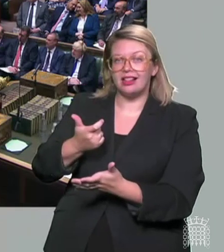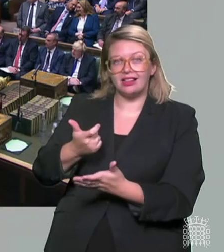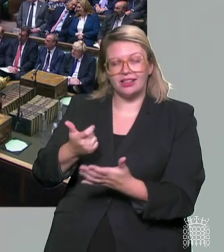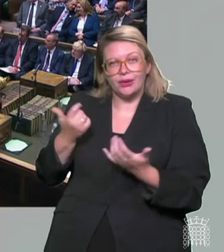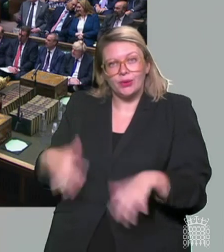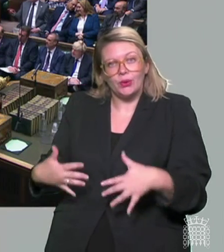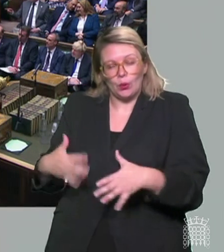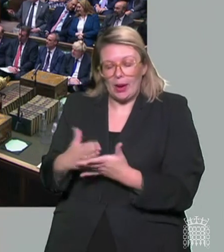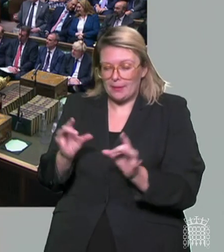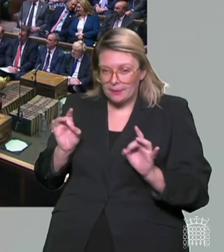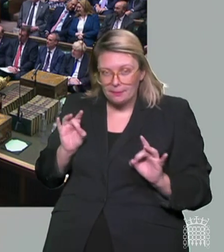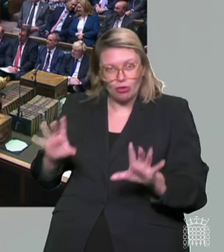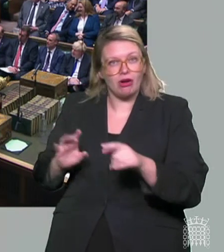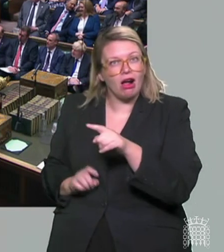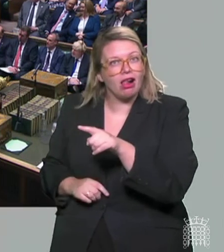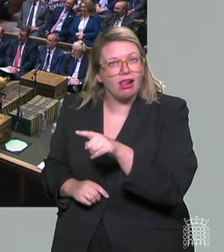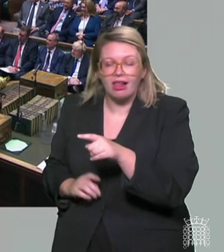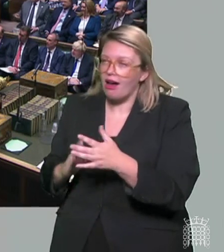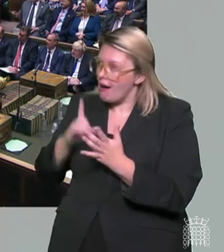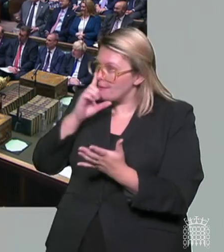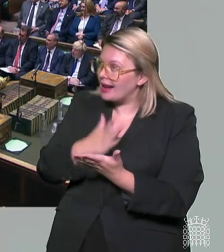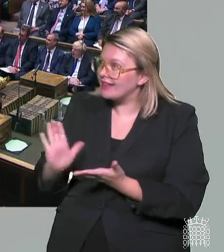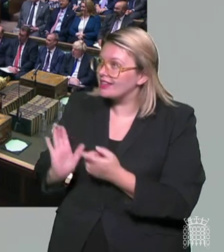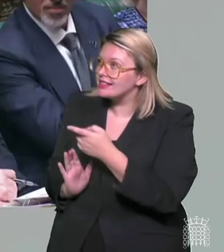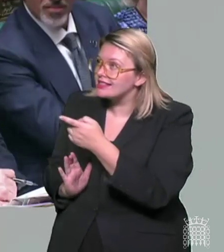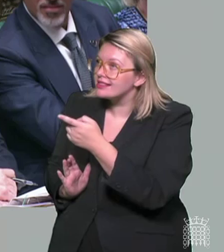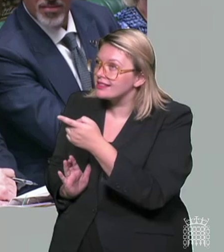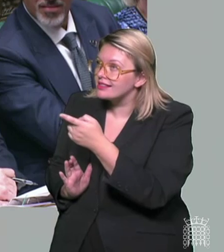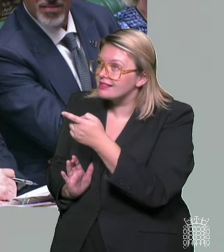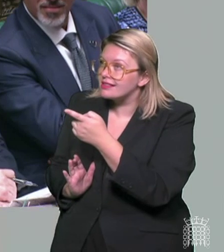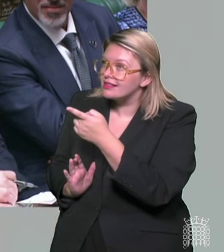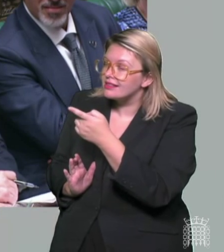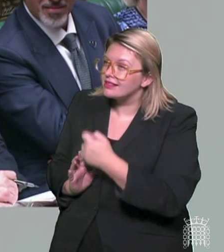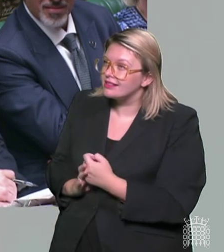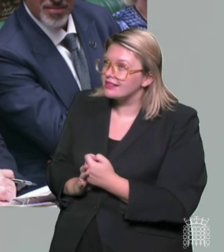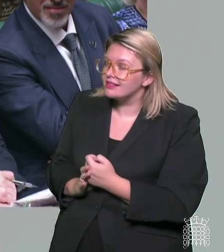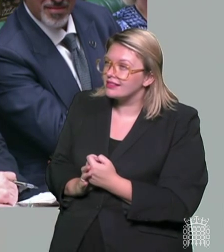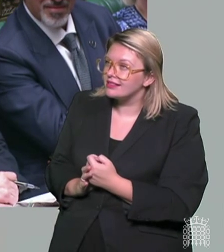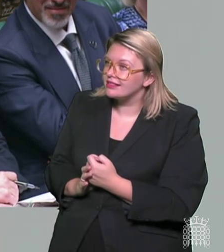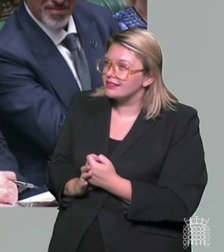He really ought to see the faces behind him. Prime Minister, it really is over.